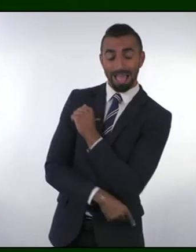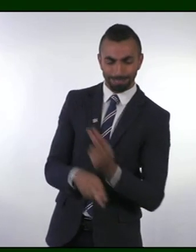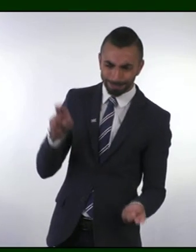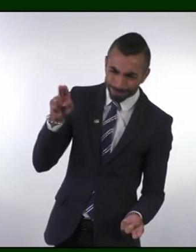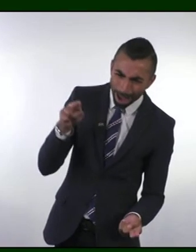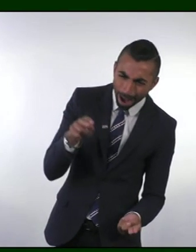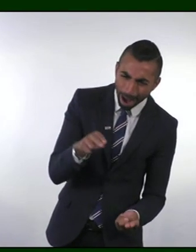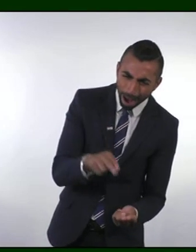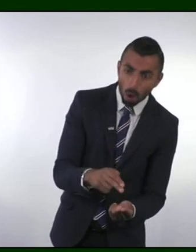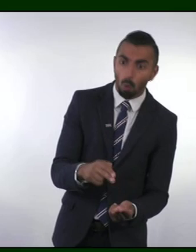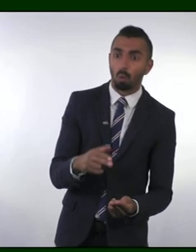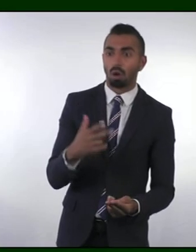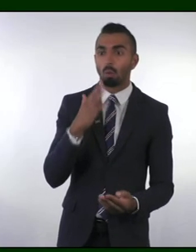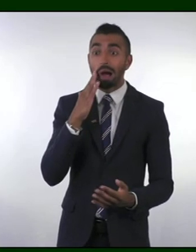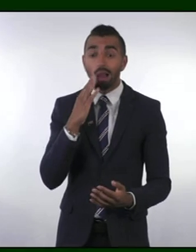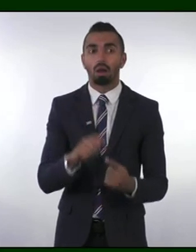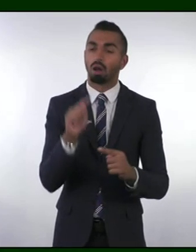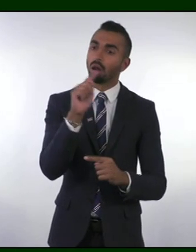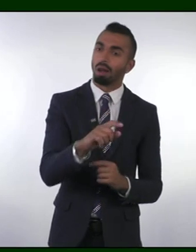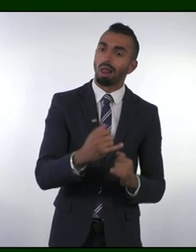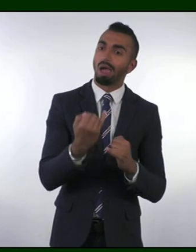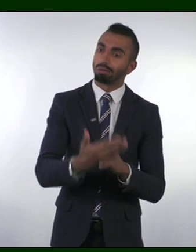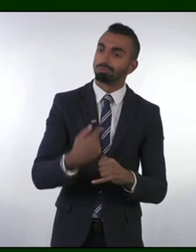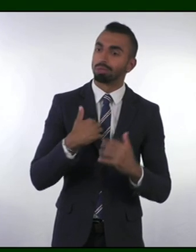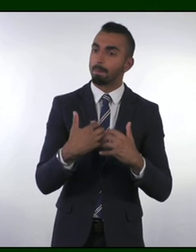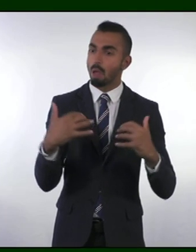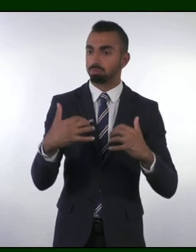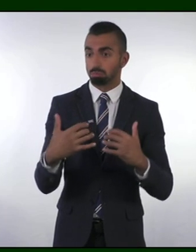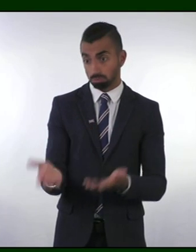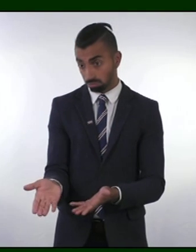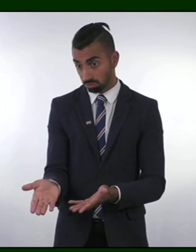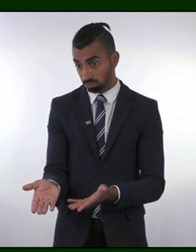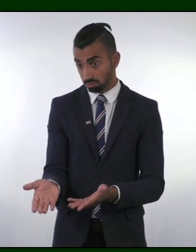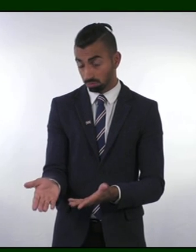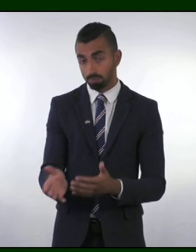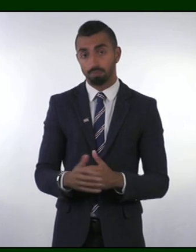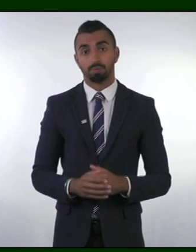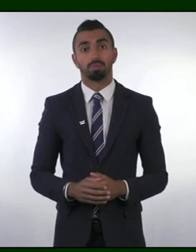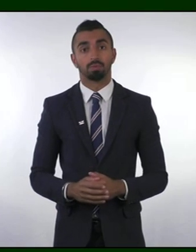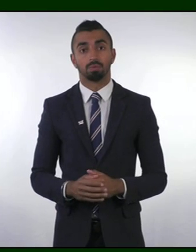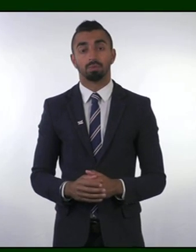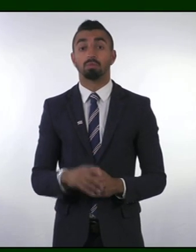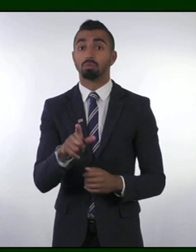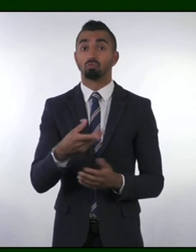I thank my right honourable Friend for his kind support and also for his advice.